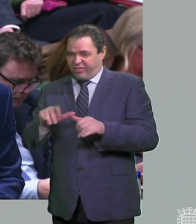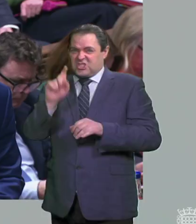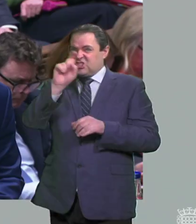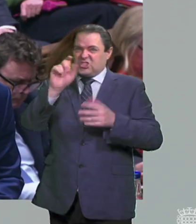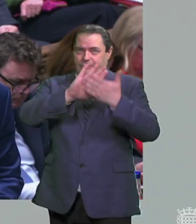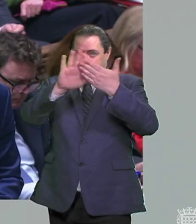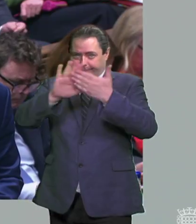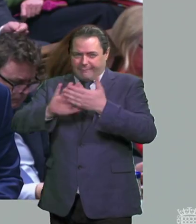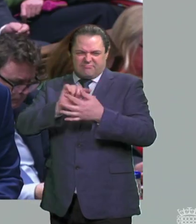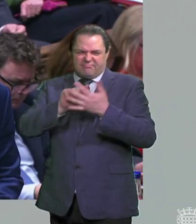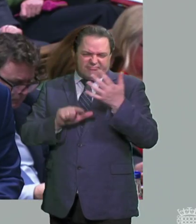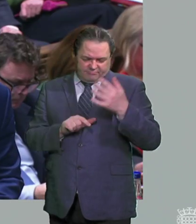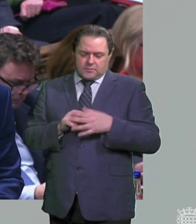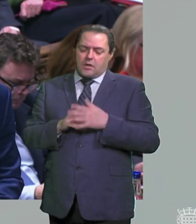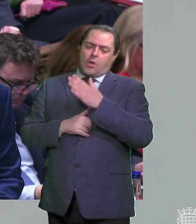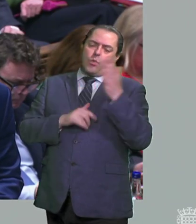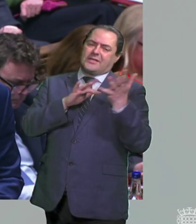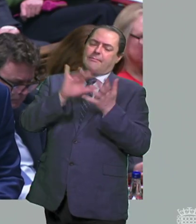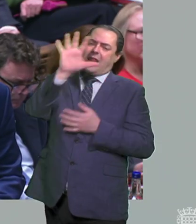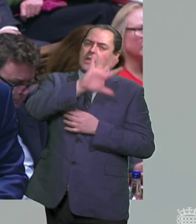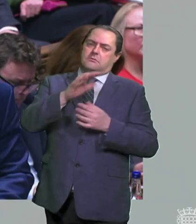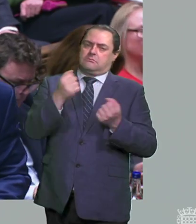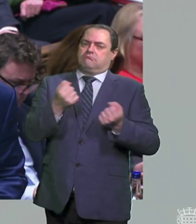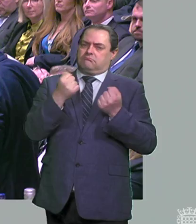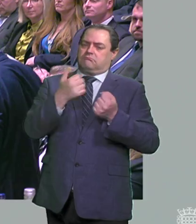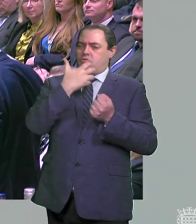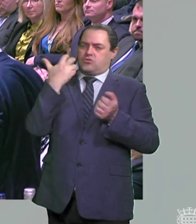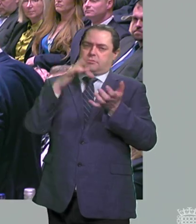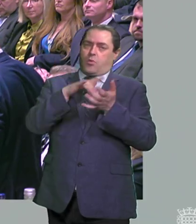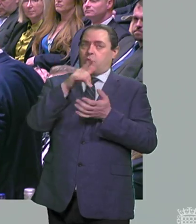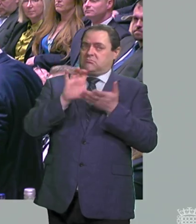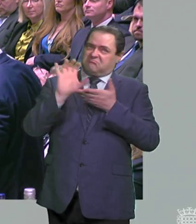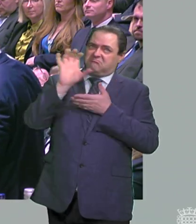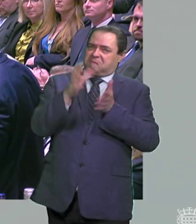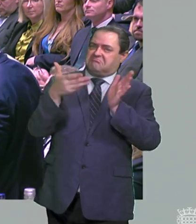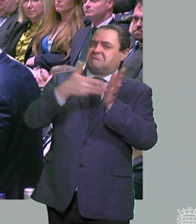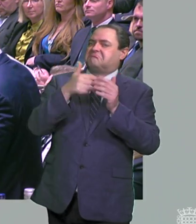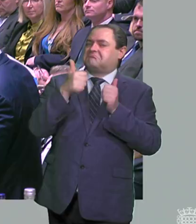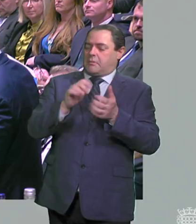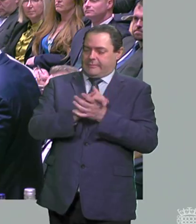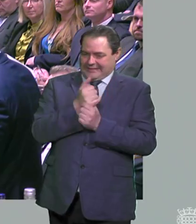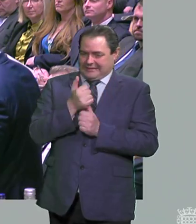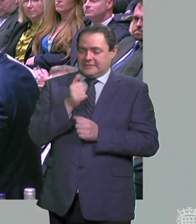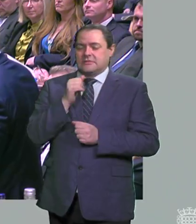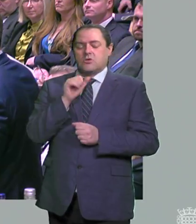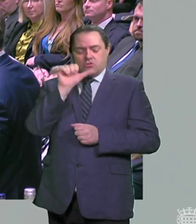I am delighted that the west midlands enhanced hotspot will get additional funding.